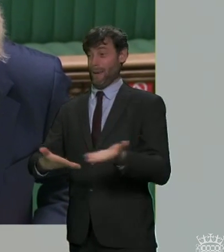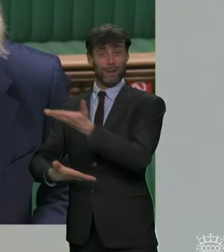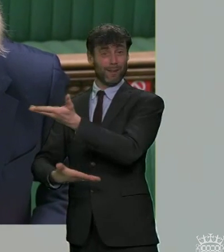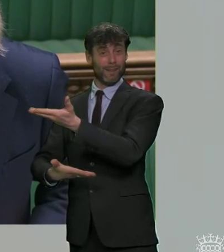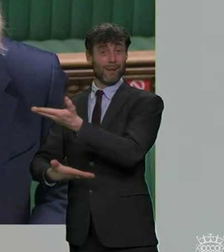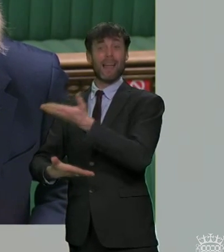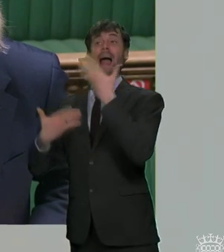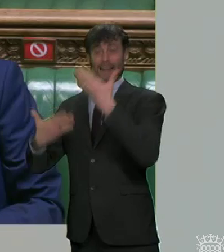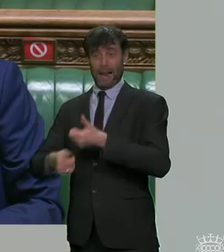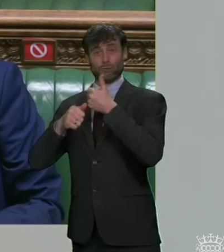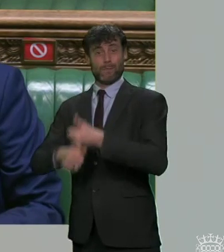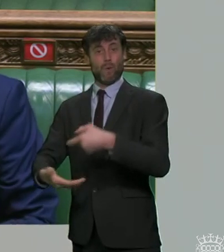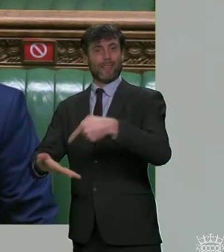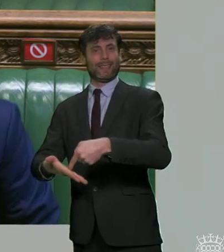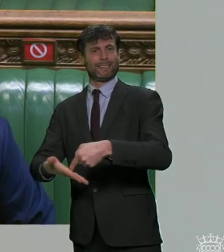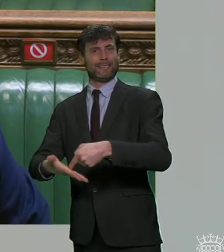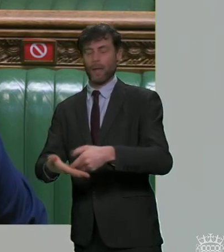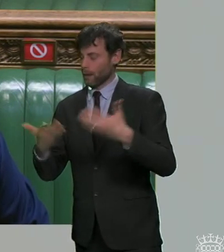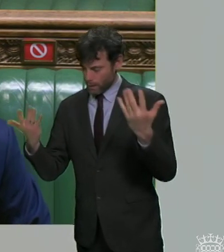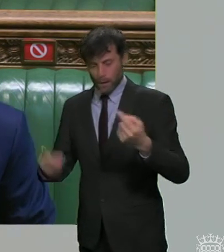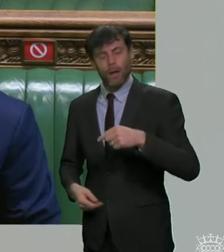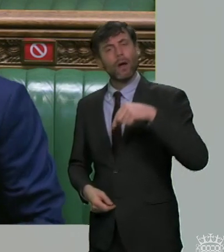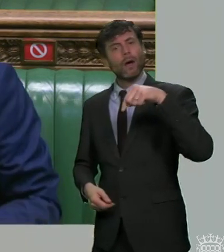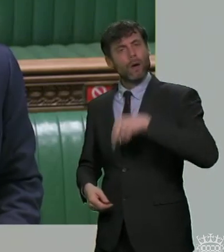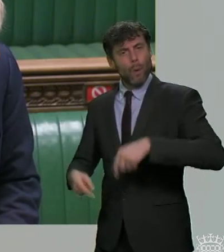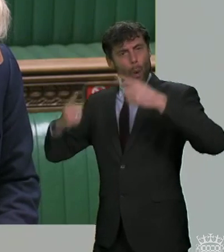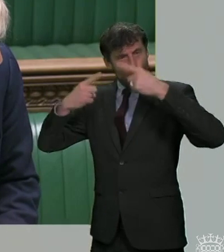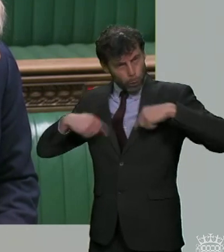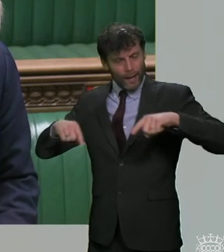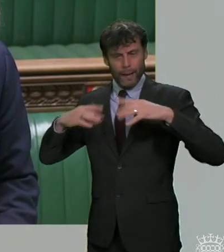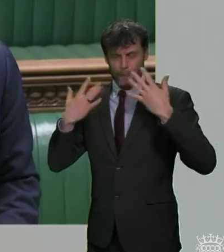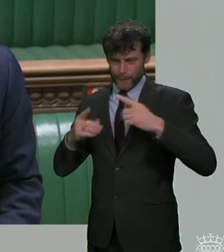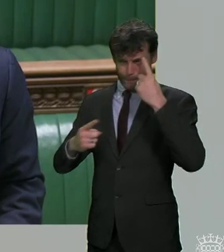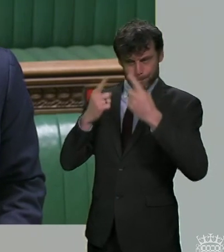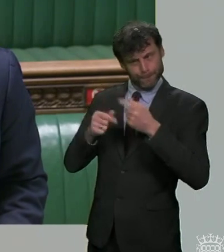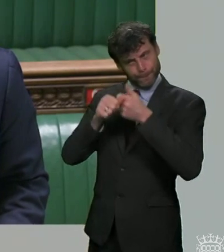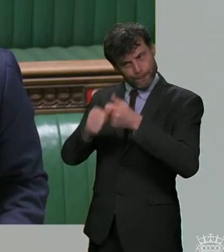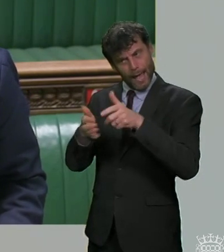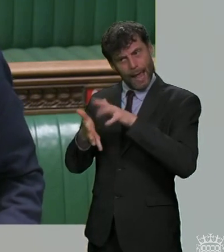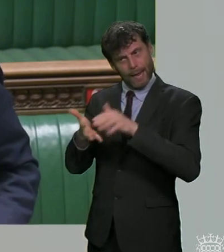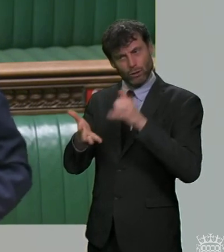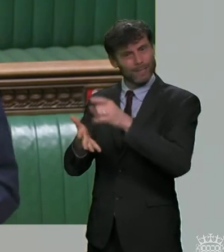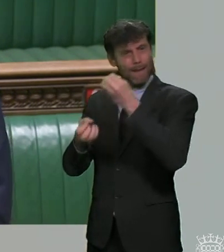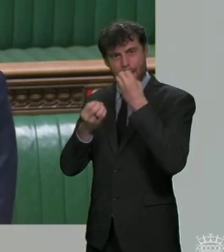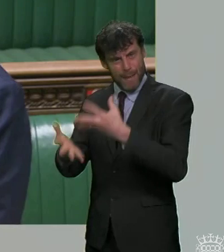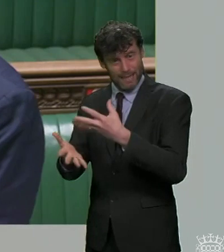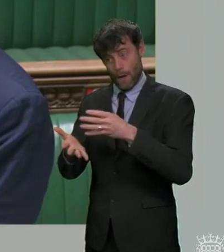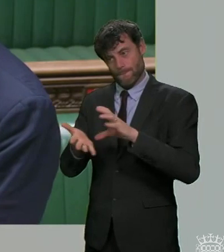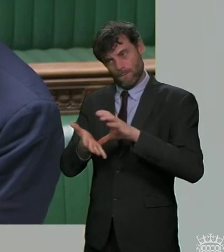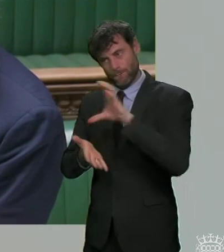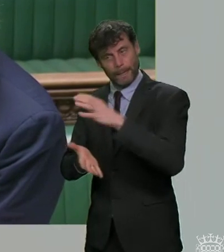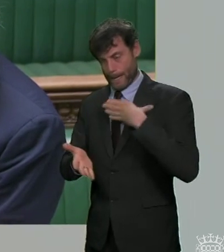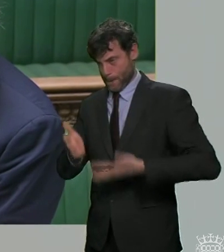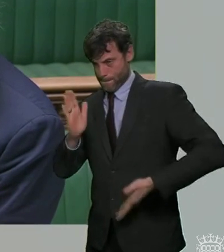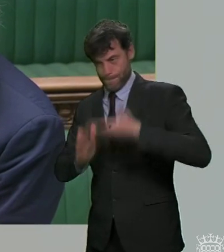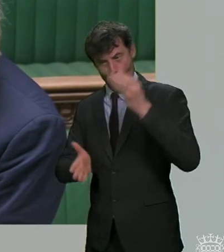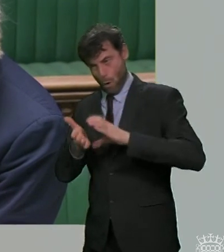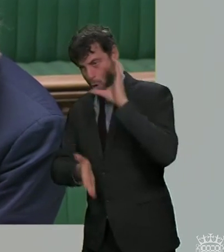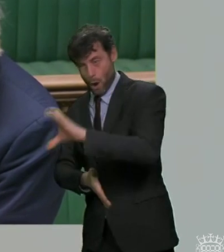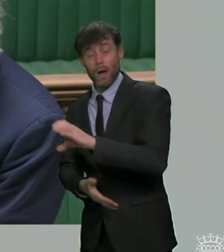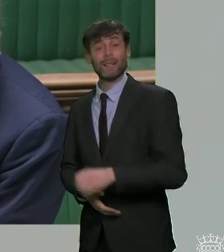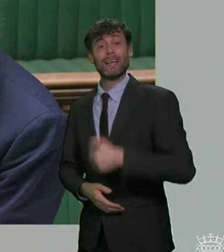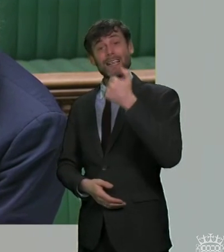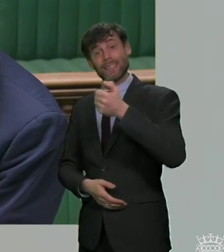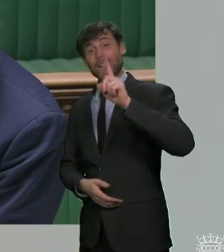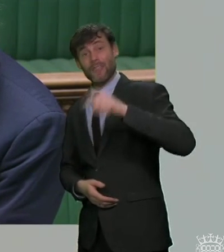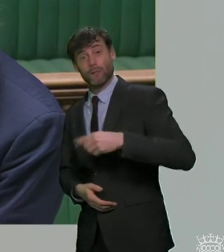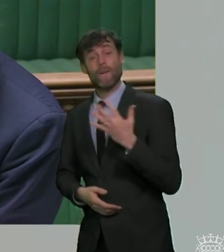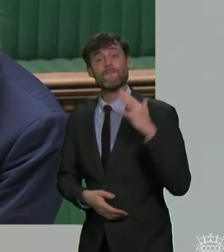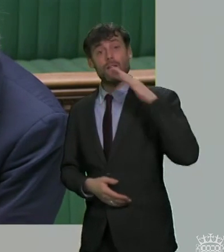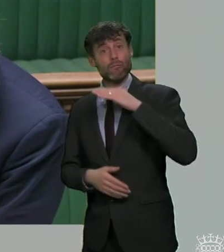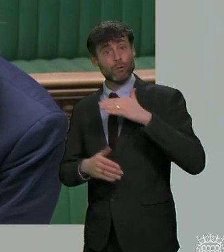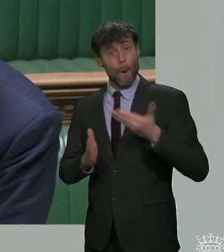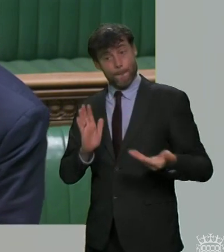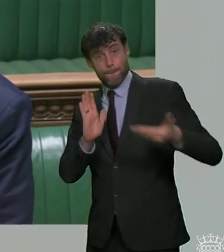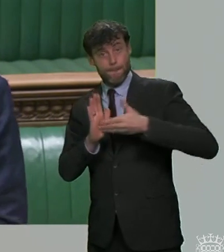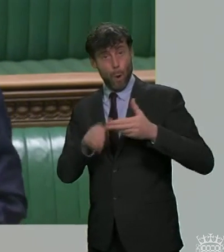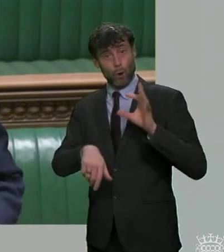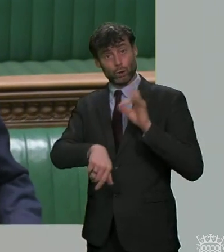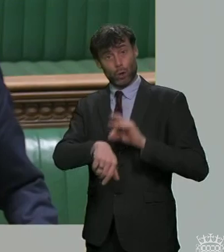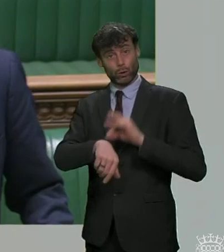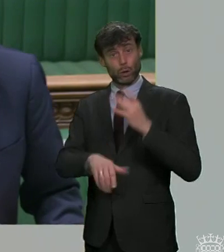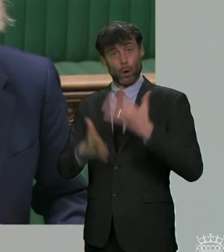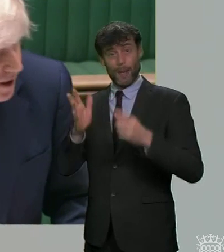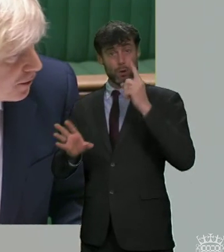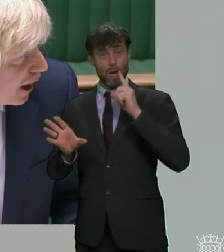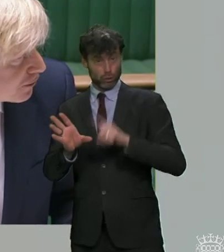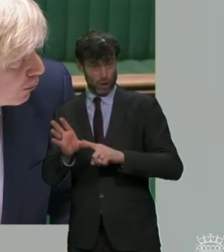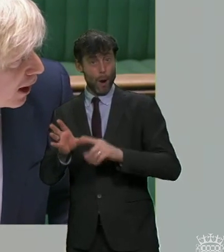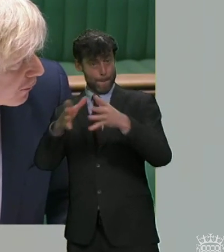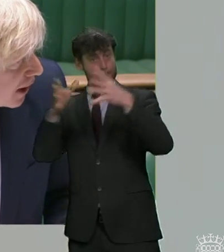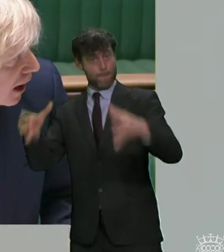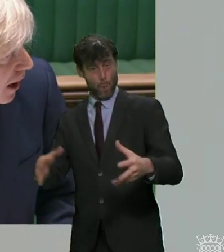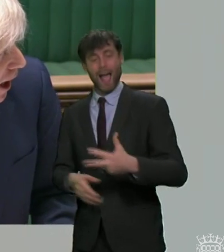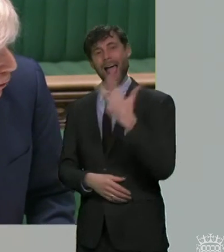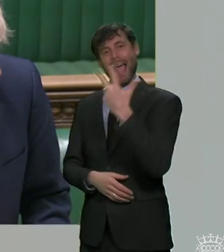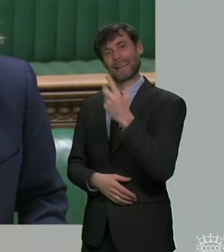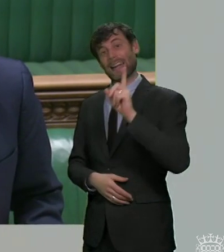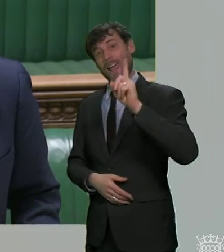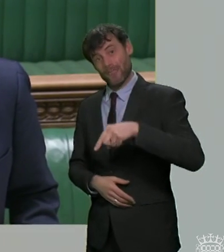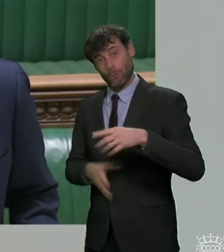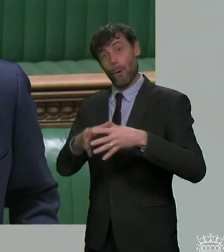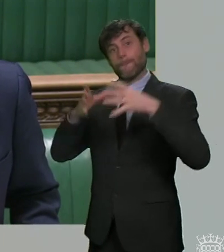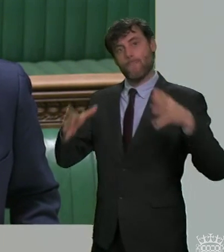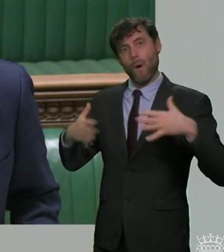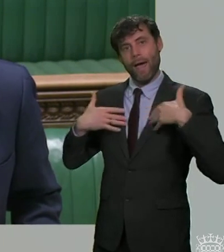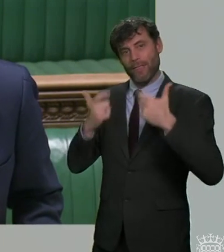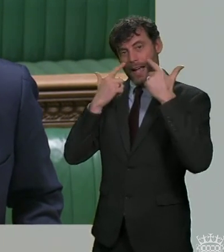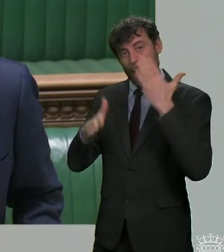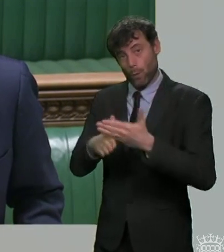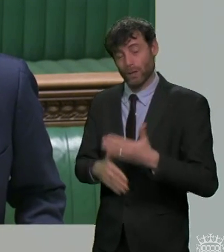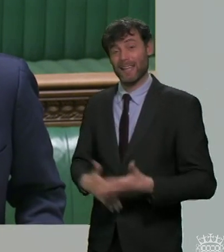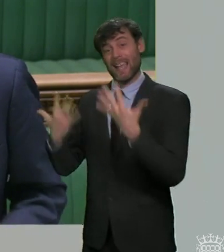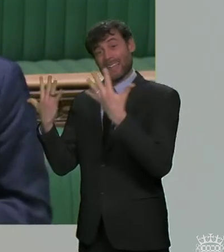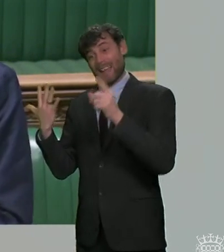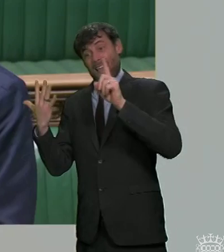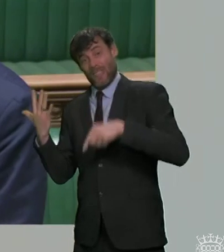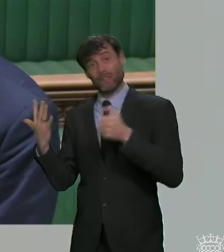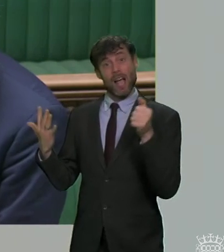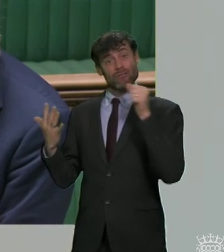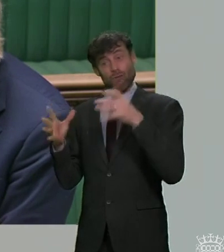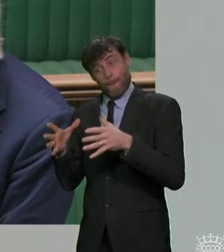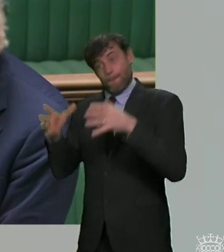Under this Government we have massively increased funding for our amazing NHS, with the result that, as I say, there are 6,500 more doctors this year than there were last year, 18,000 more healthcare workers and 10,600 more nurses.